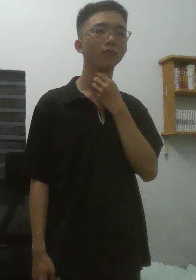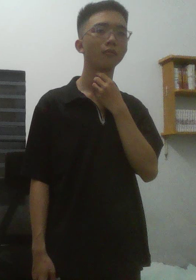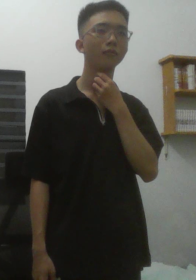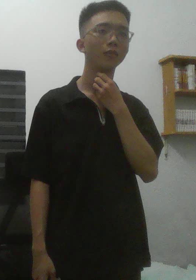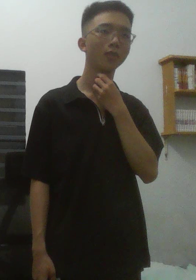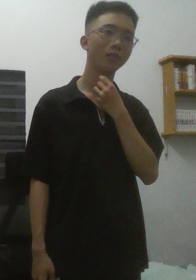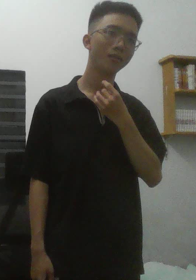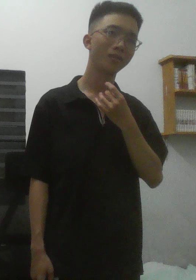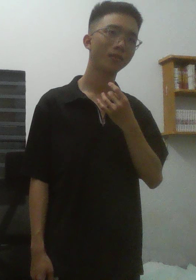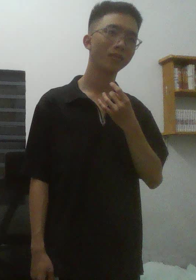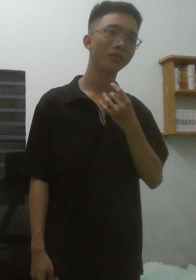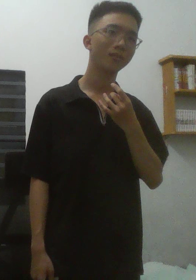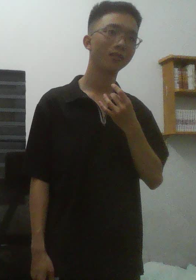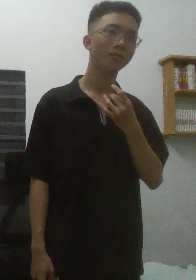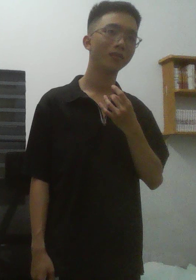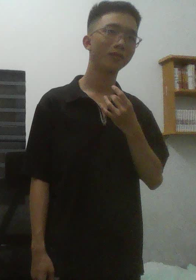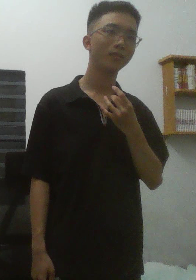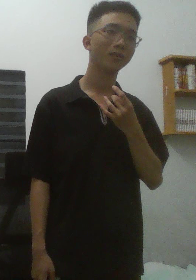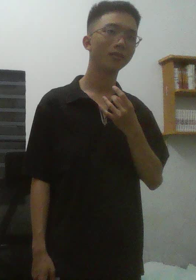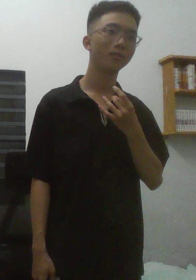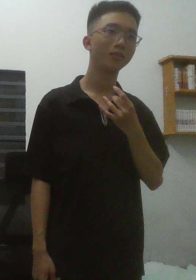thich